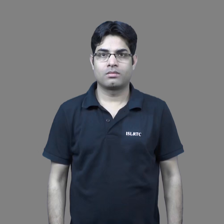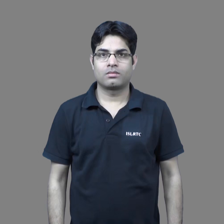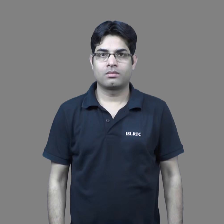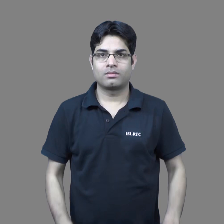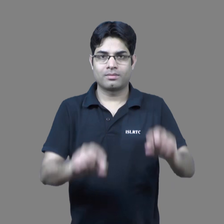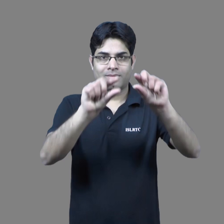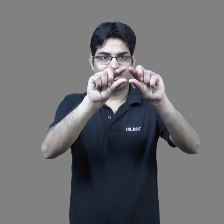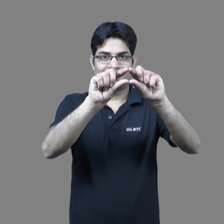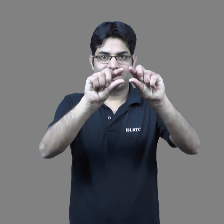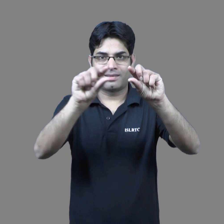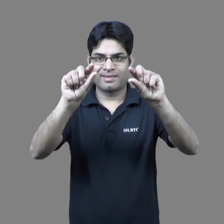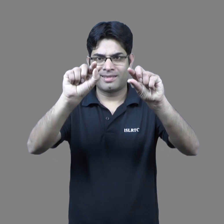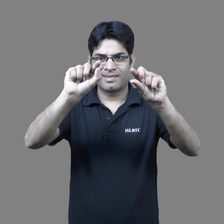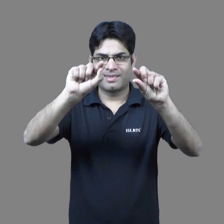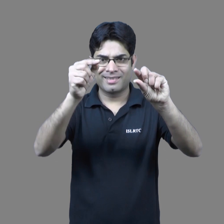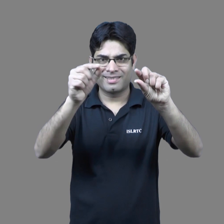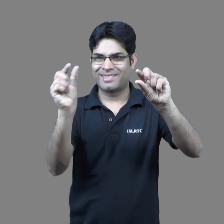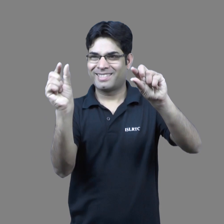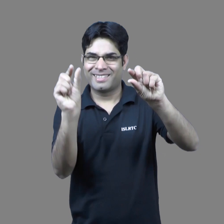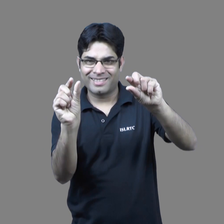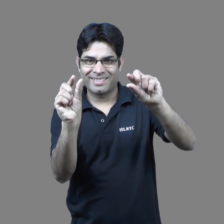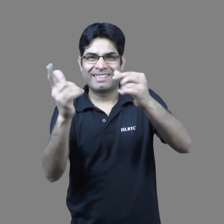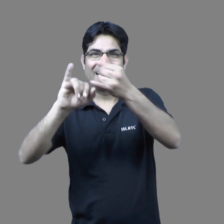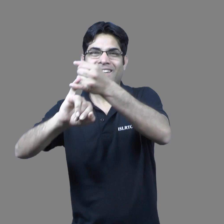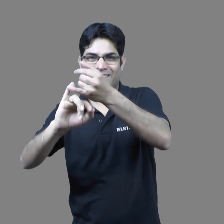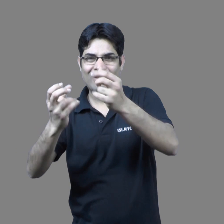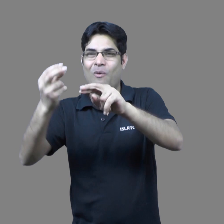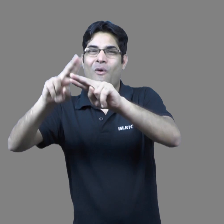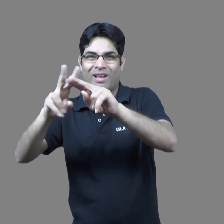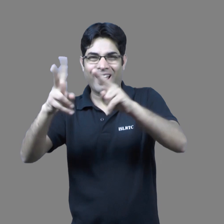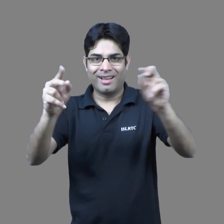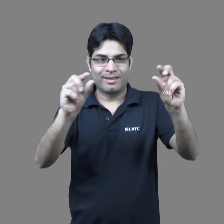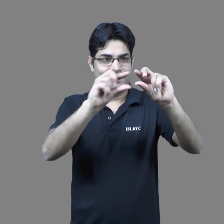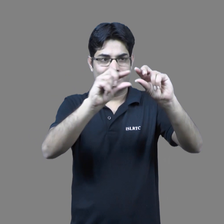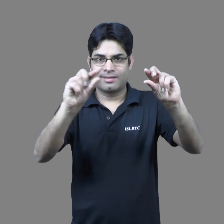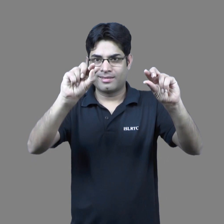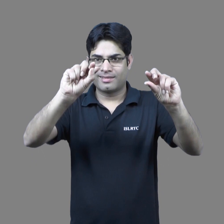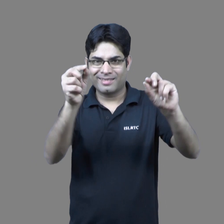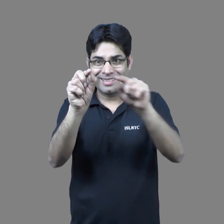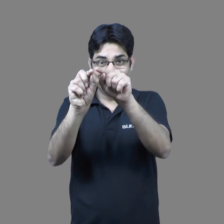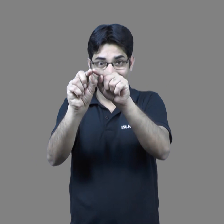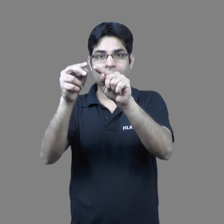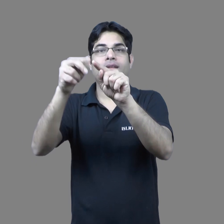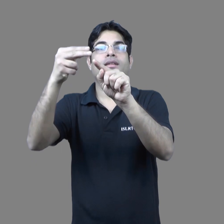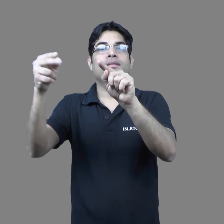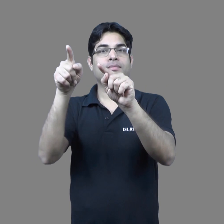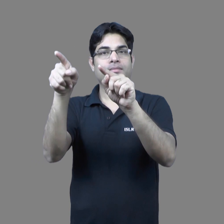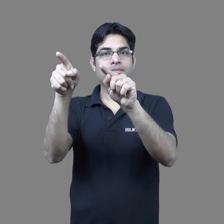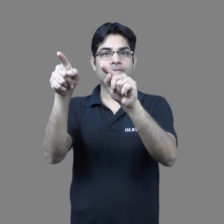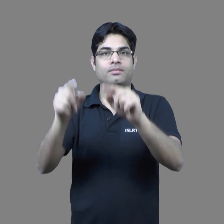Apostrophe